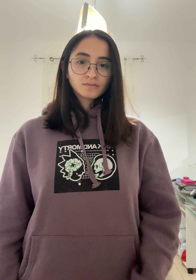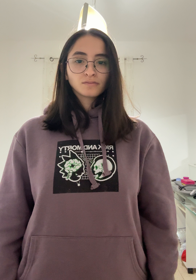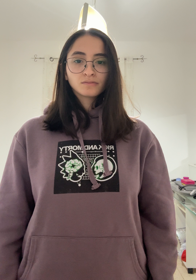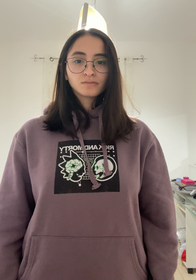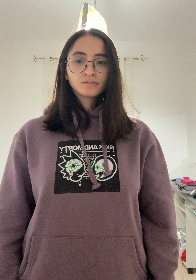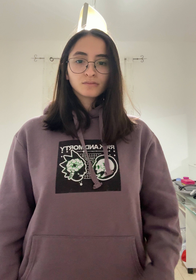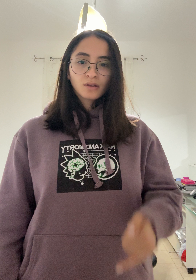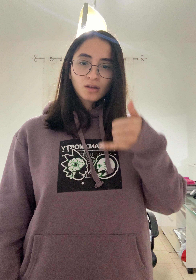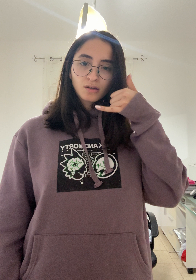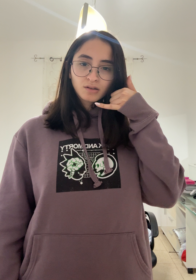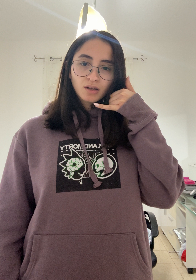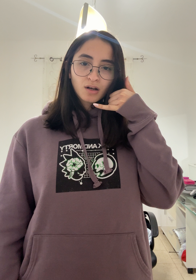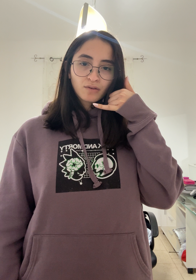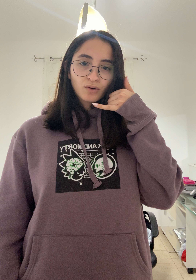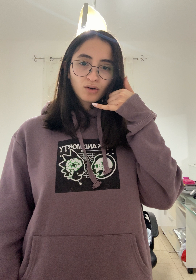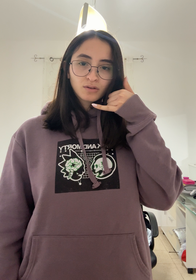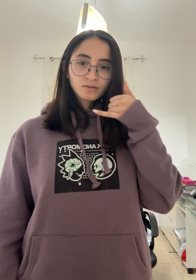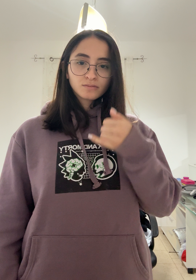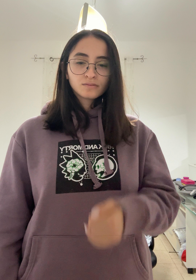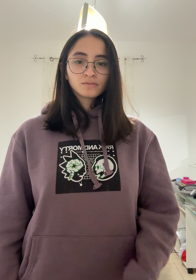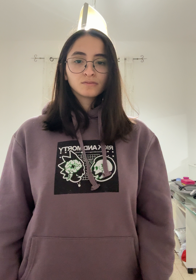טלפון